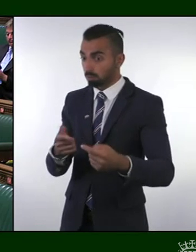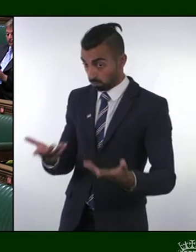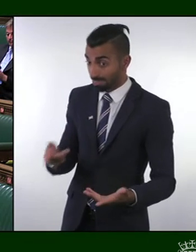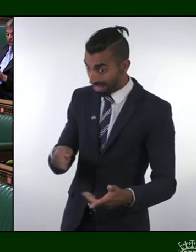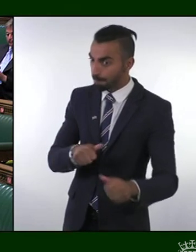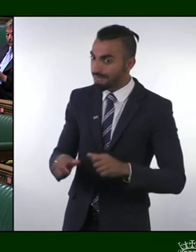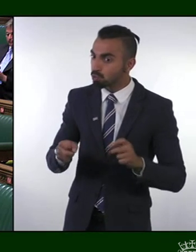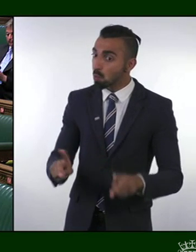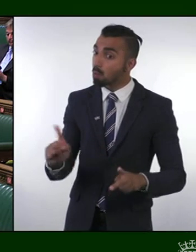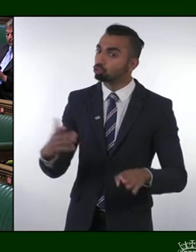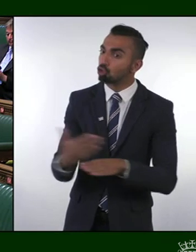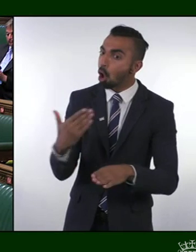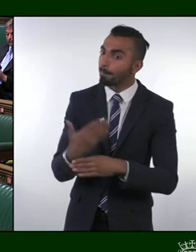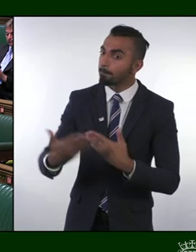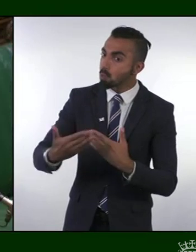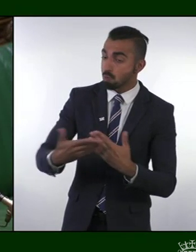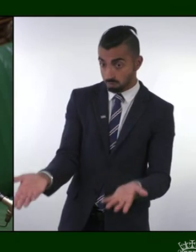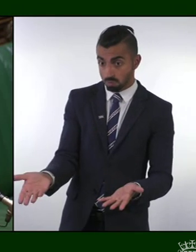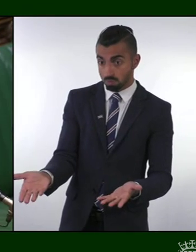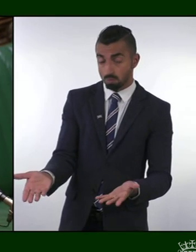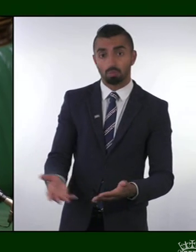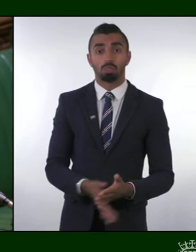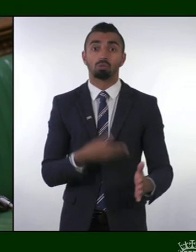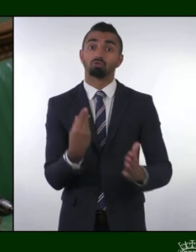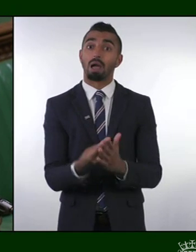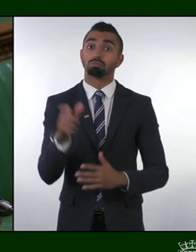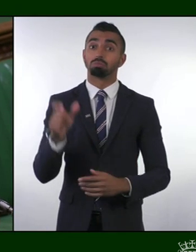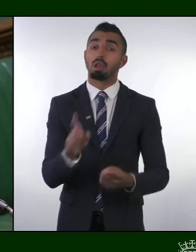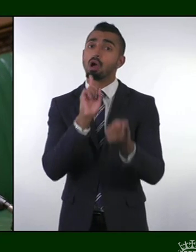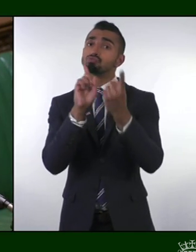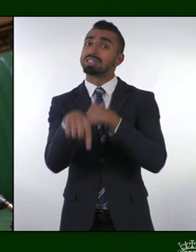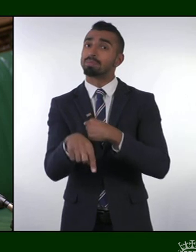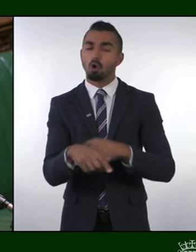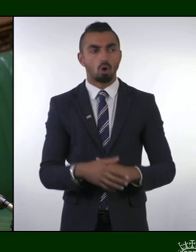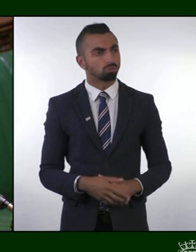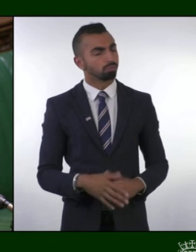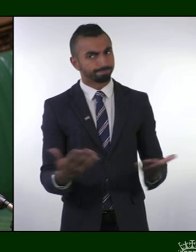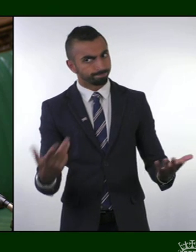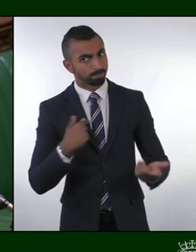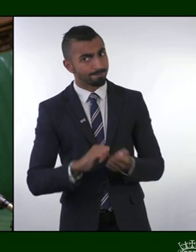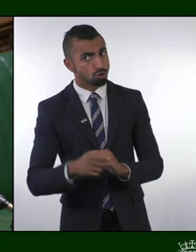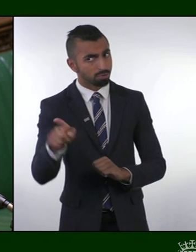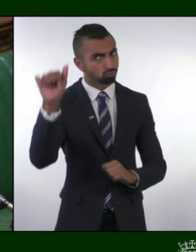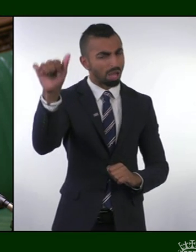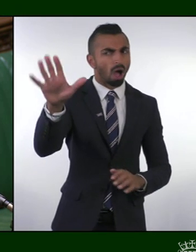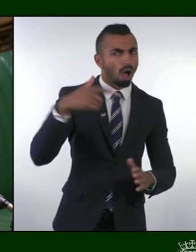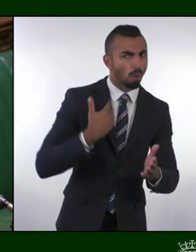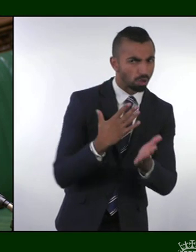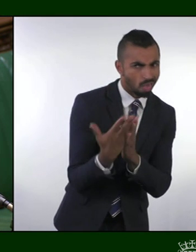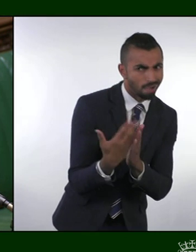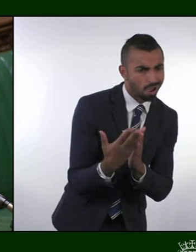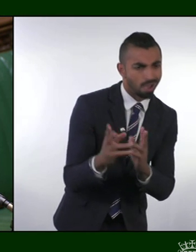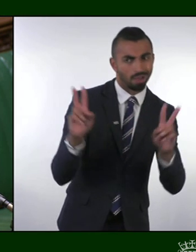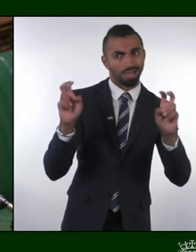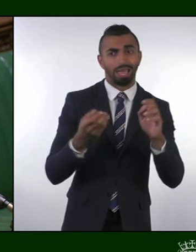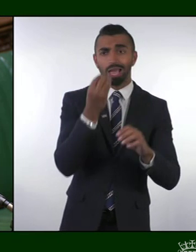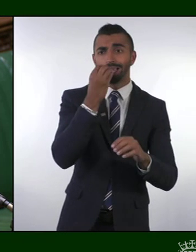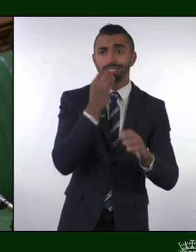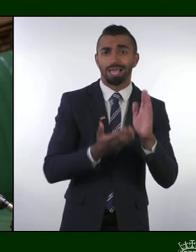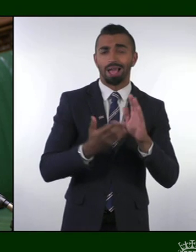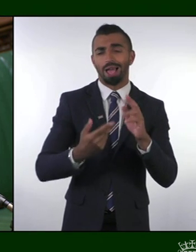My honourable Friend is absolutely right. Just to clarify: the “eat out to help out” discount will not apply to alcohol, but 90-something per cent.